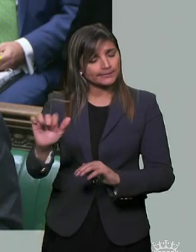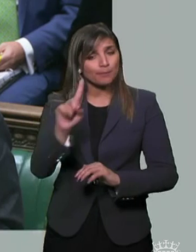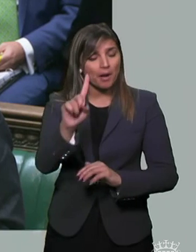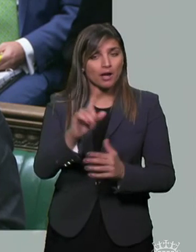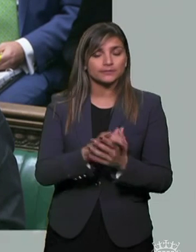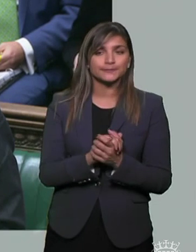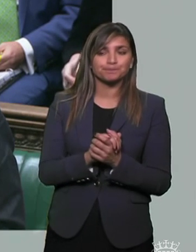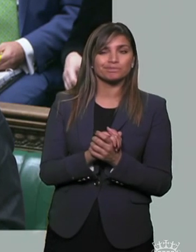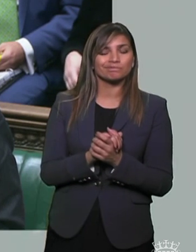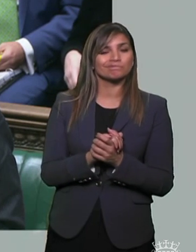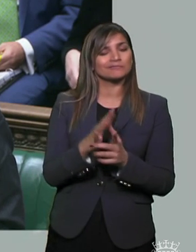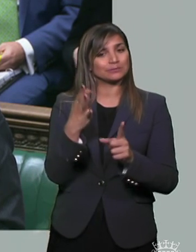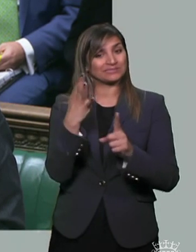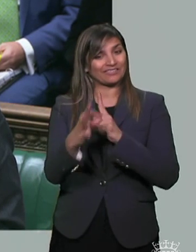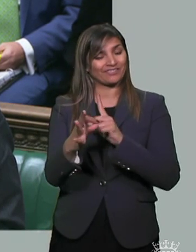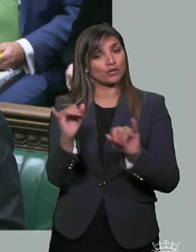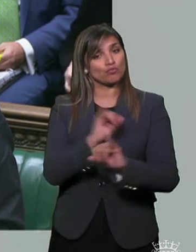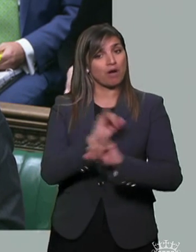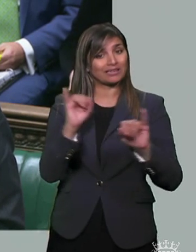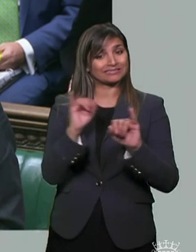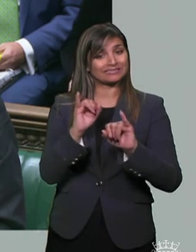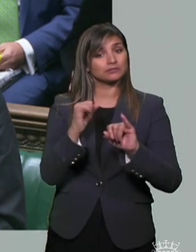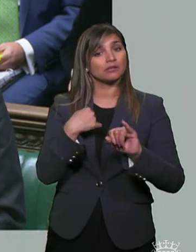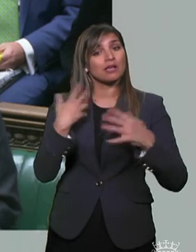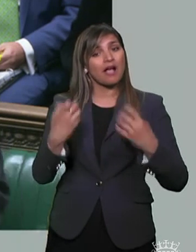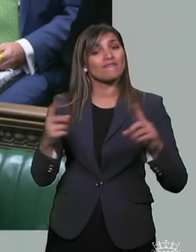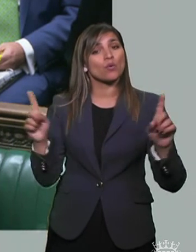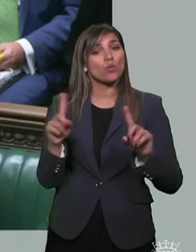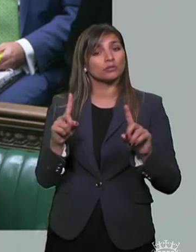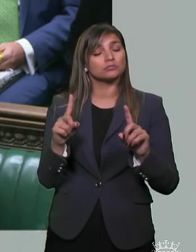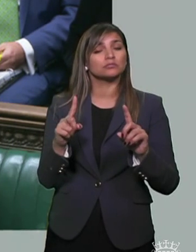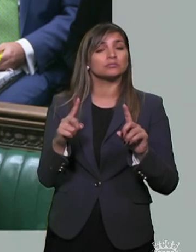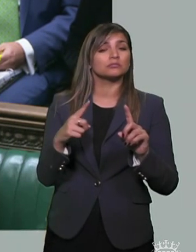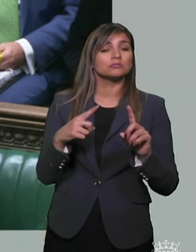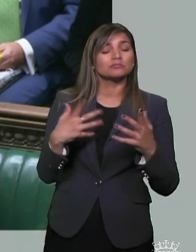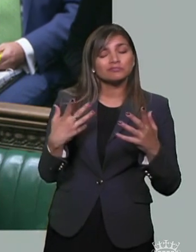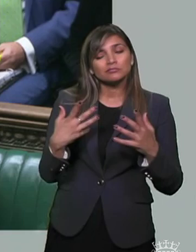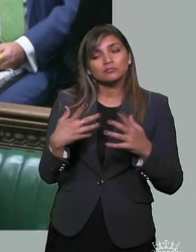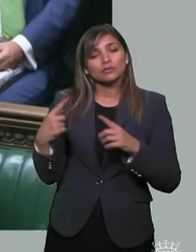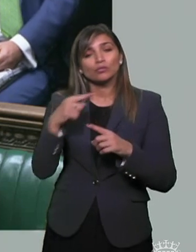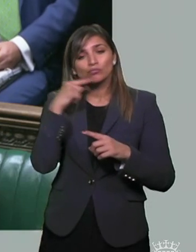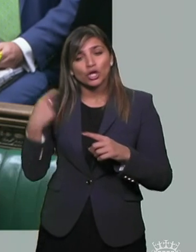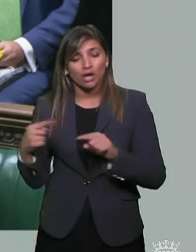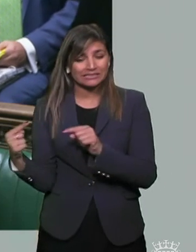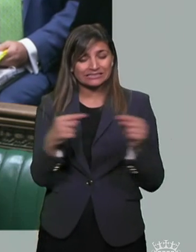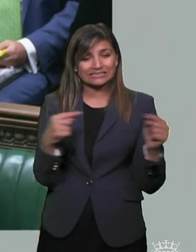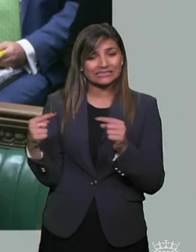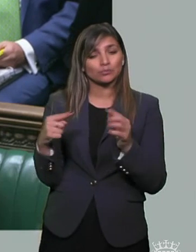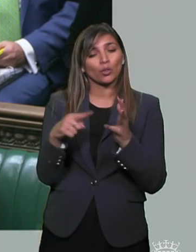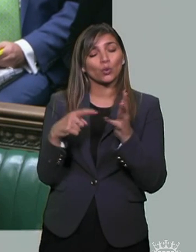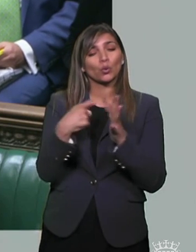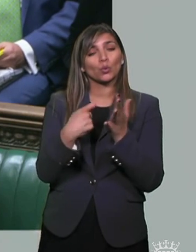We face a particular crisis on the border with Ukraine, where Russian troops have been massing for some time, as the House knows.